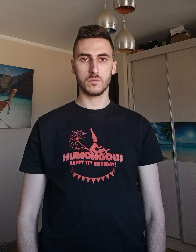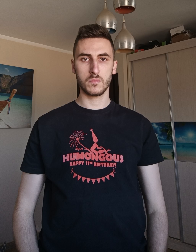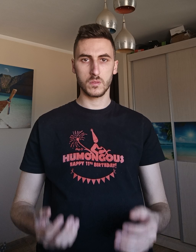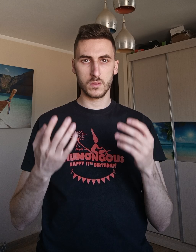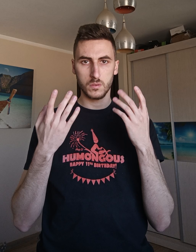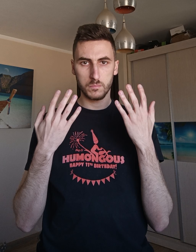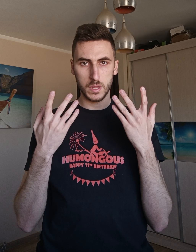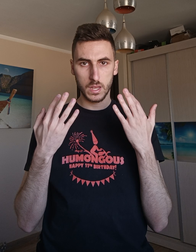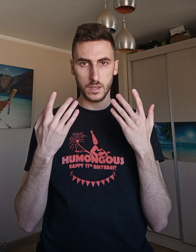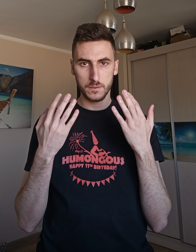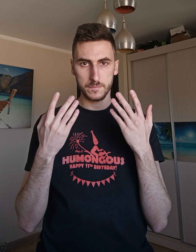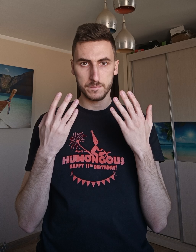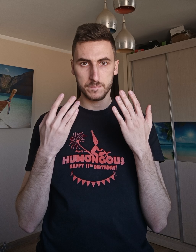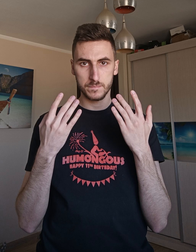מתי